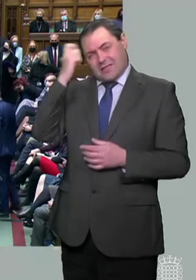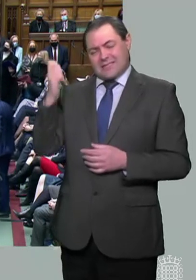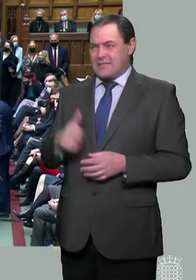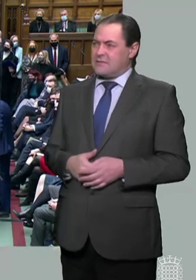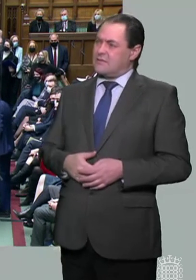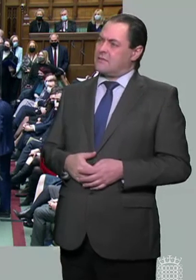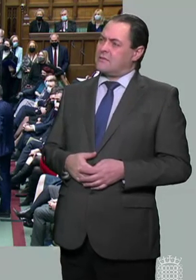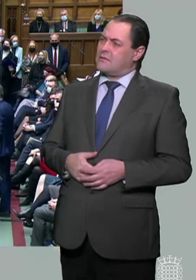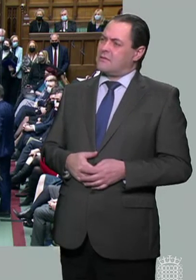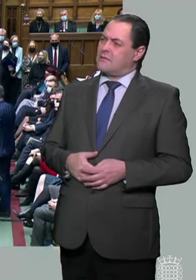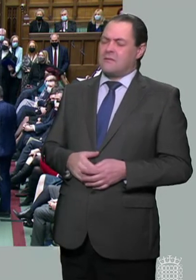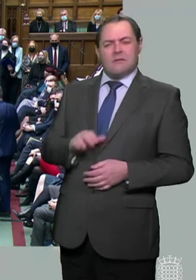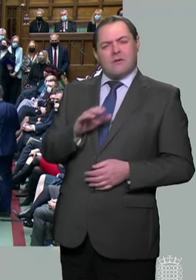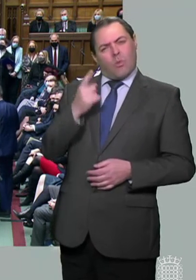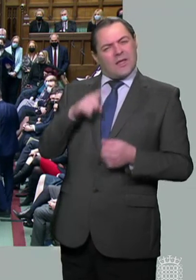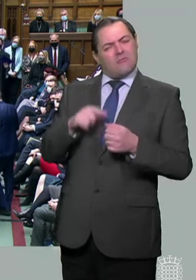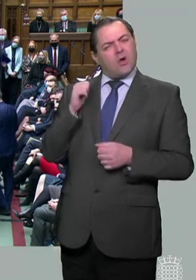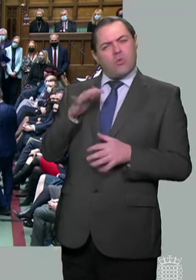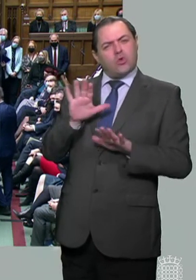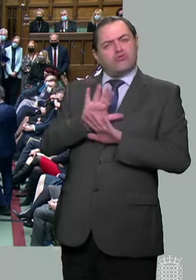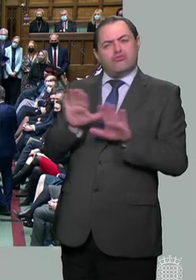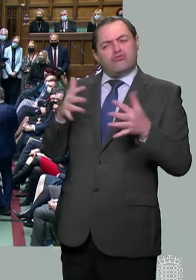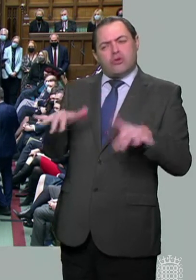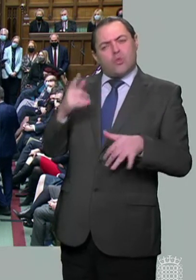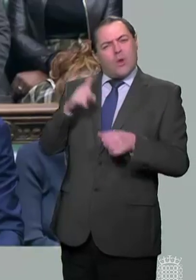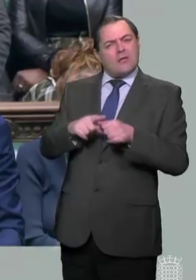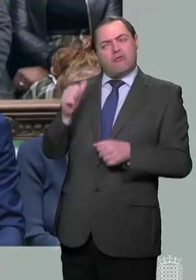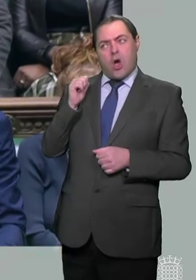But it is not just the events of a year ago, is it? We are facing a new variant.